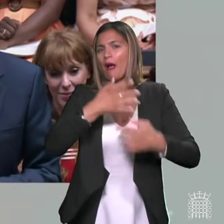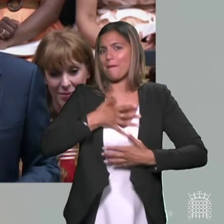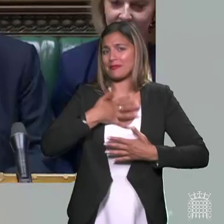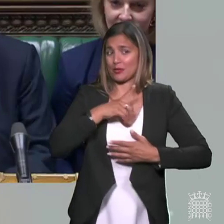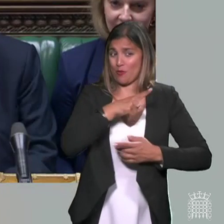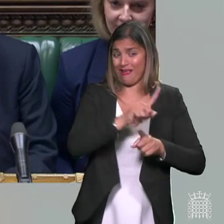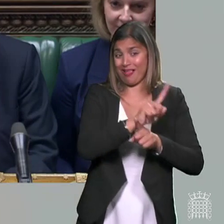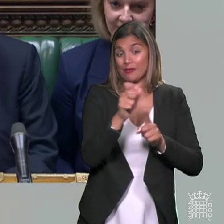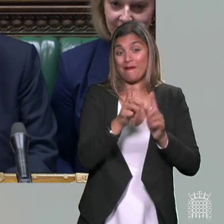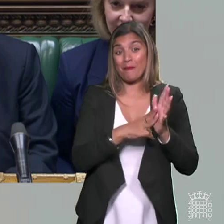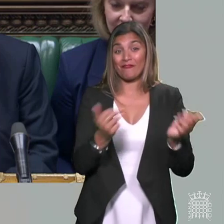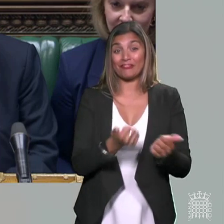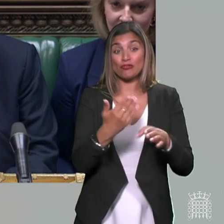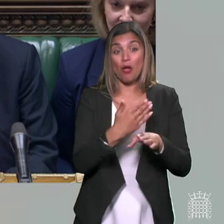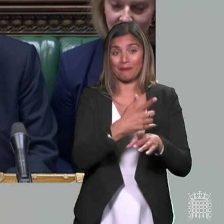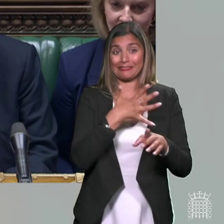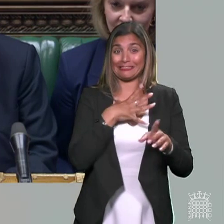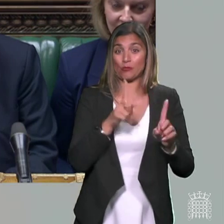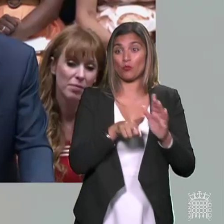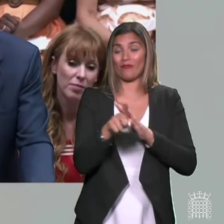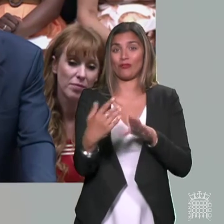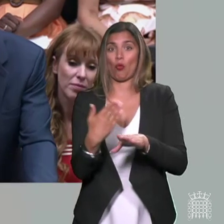So here is an even simpler one: does he agree that